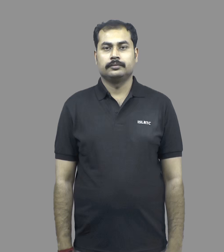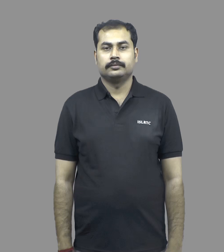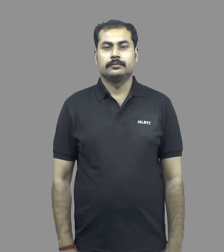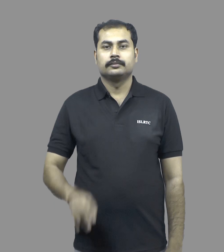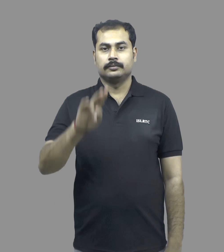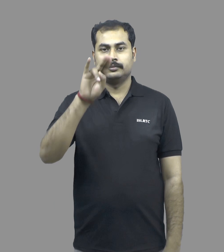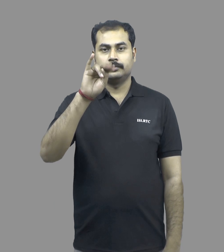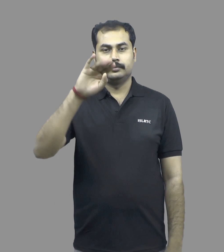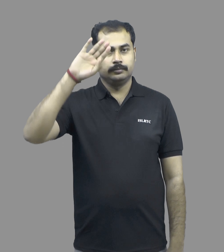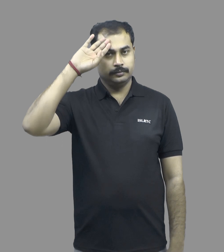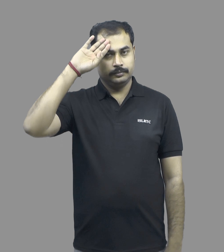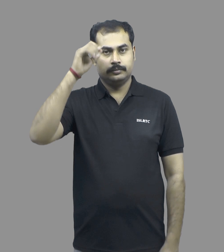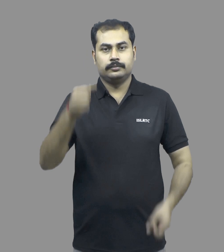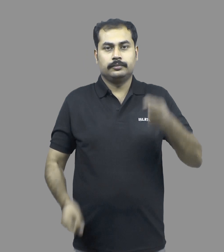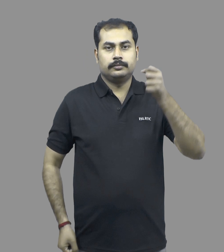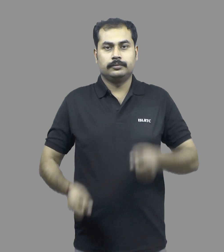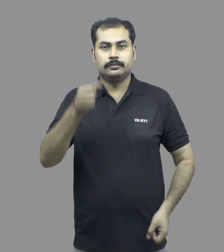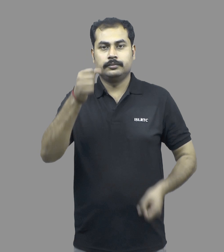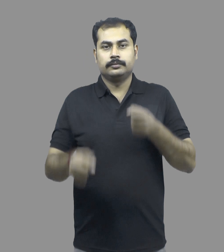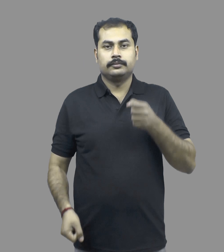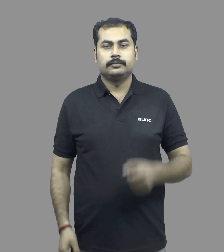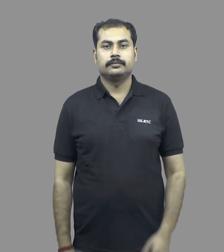Republic Day